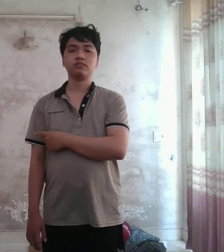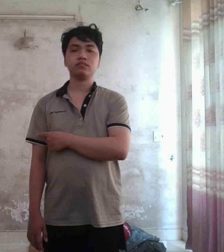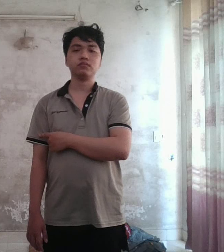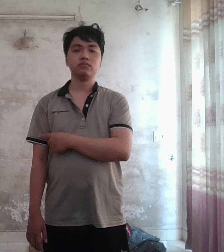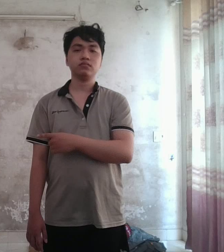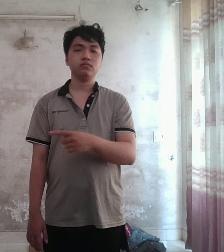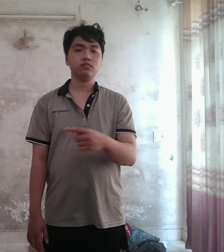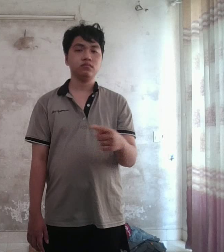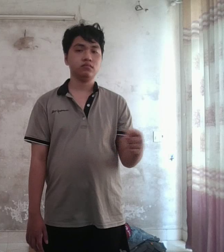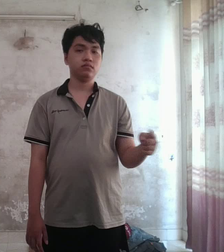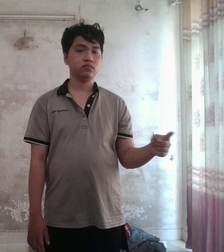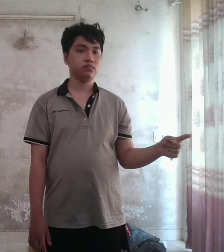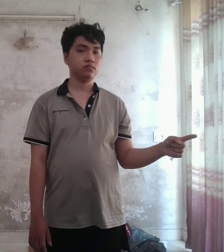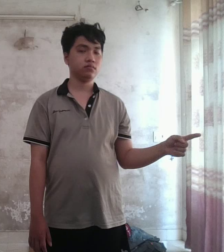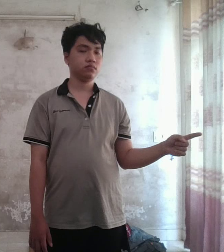cac ban